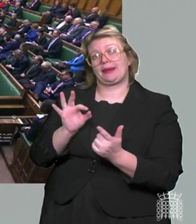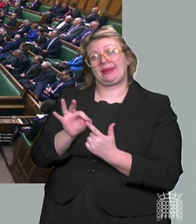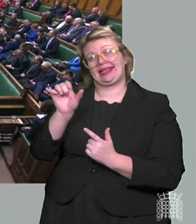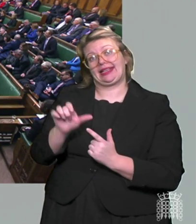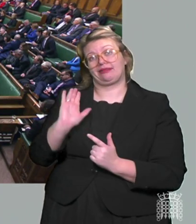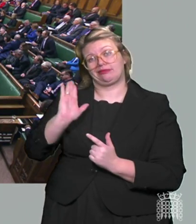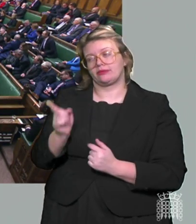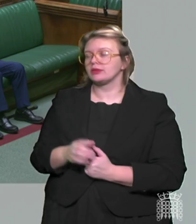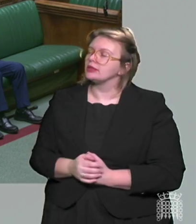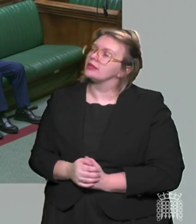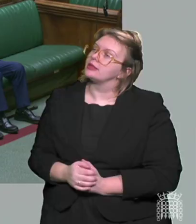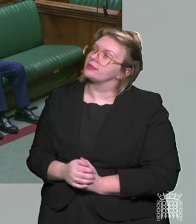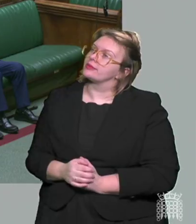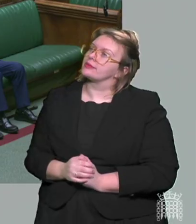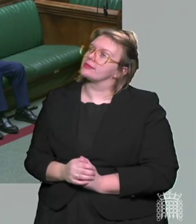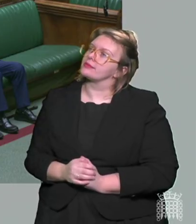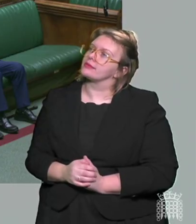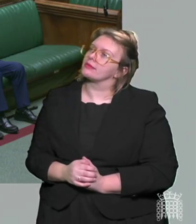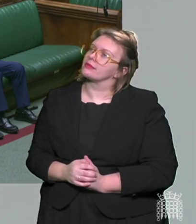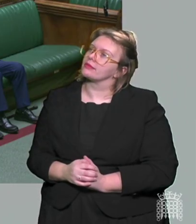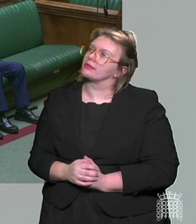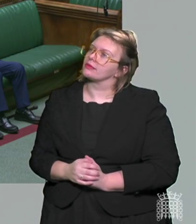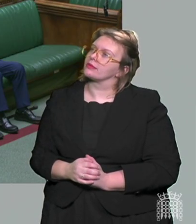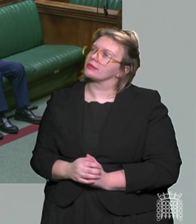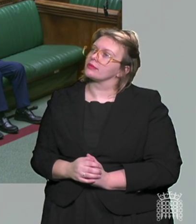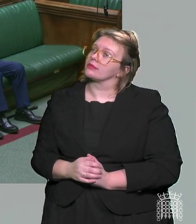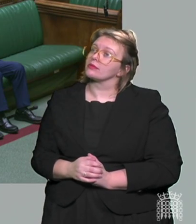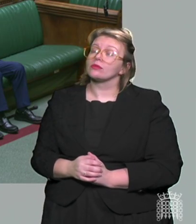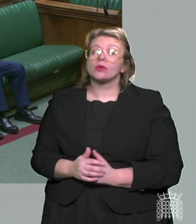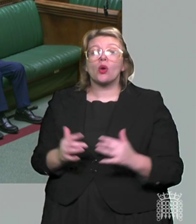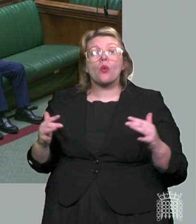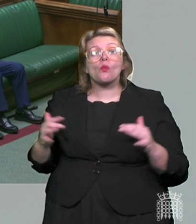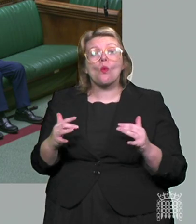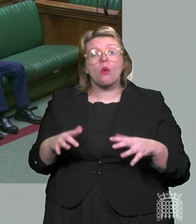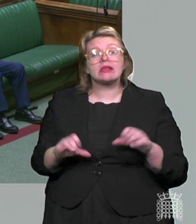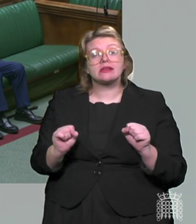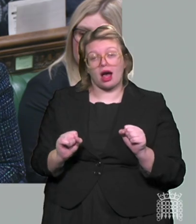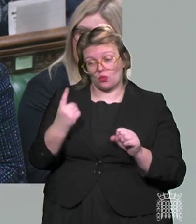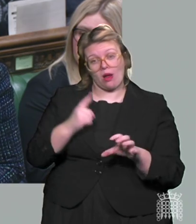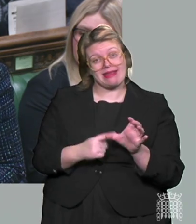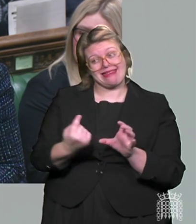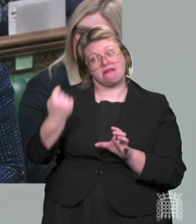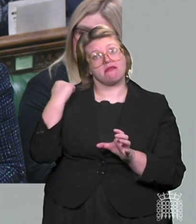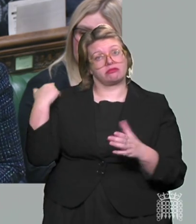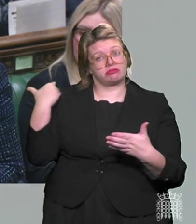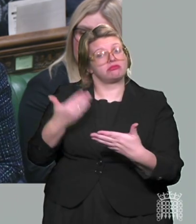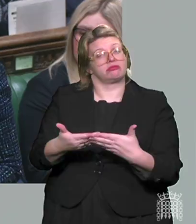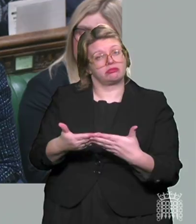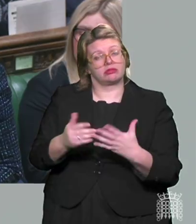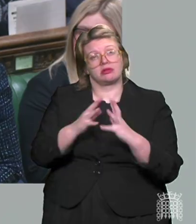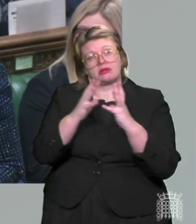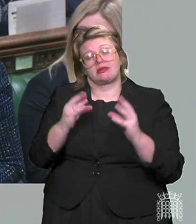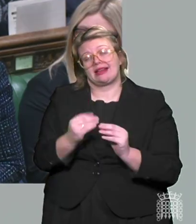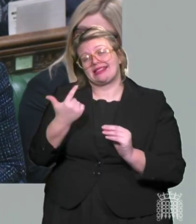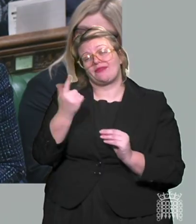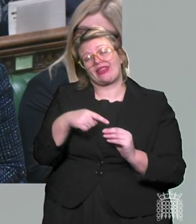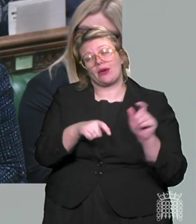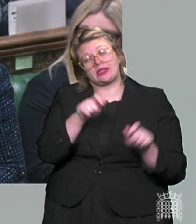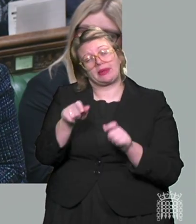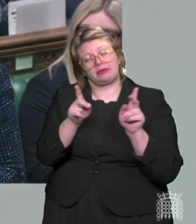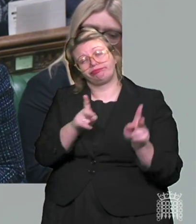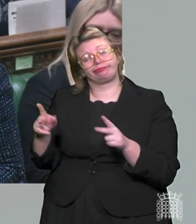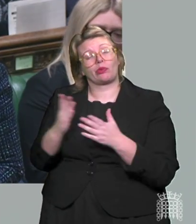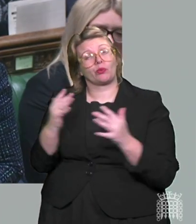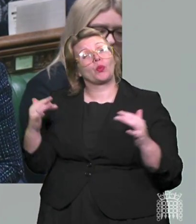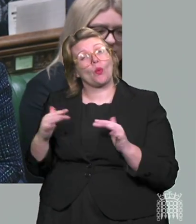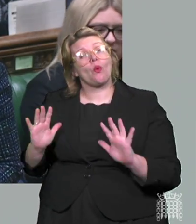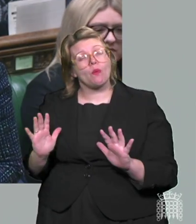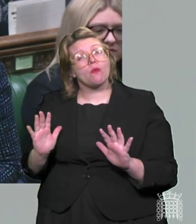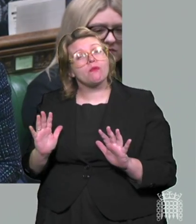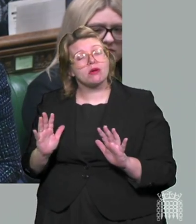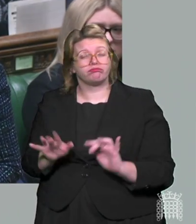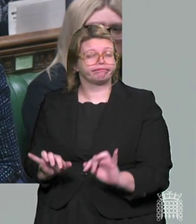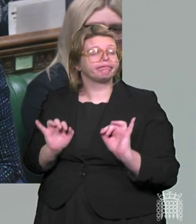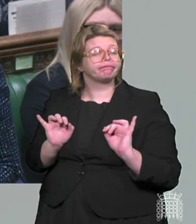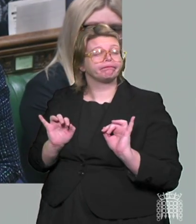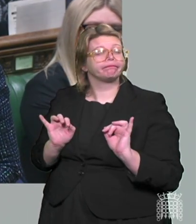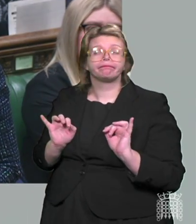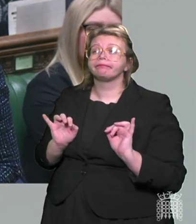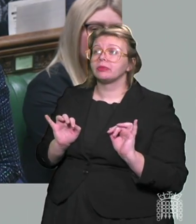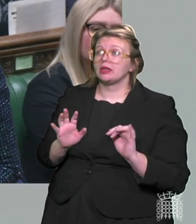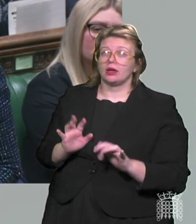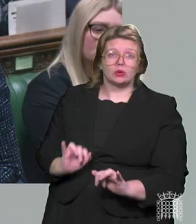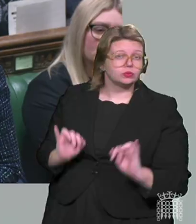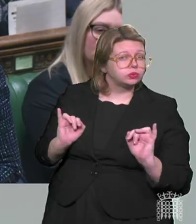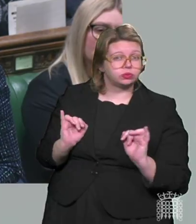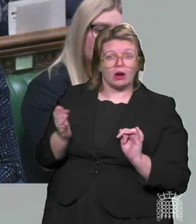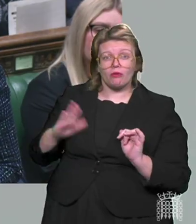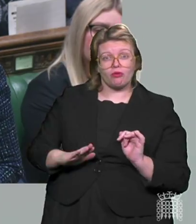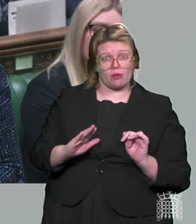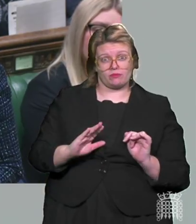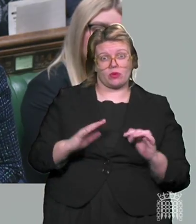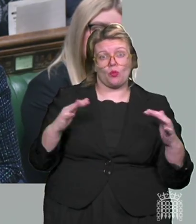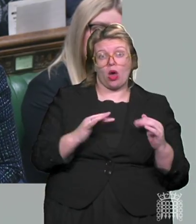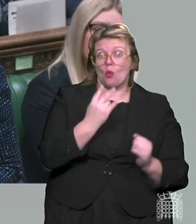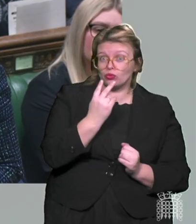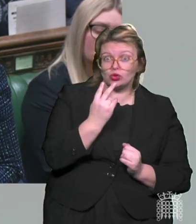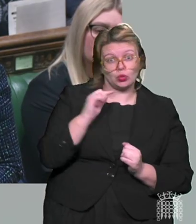It is almost one year to the day since the beginning of Russia’s illegal invasion of Ukraine, and an estimated 7,000 civilian lives have been lost during this time, in one of the most barbaric atrocities against civilians recorded since the second world war.